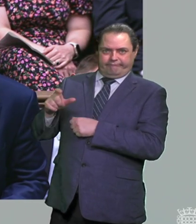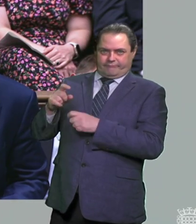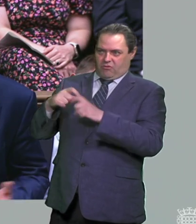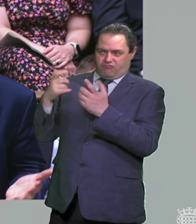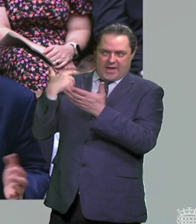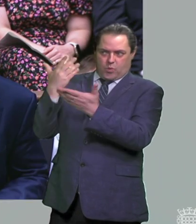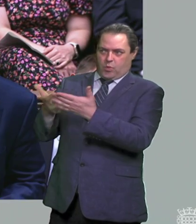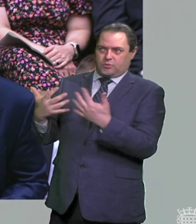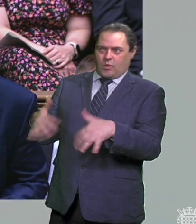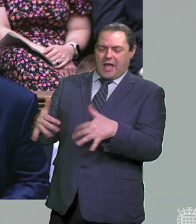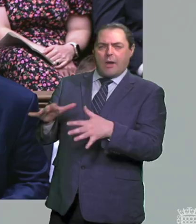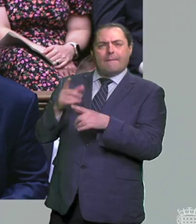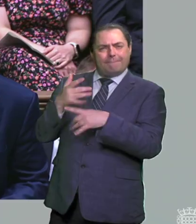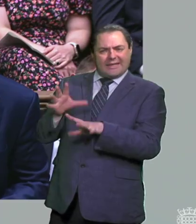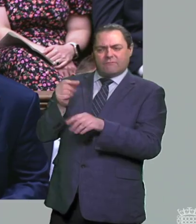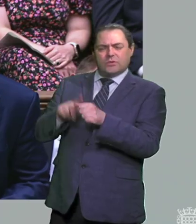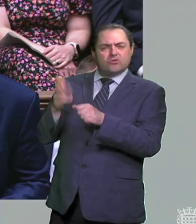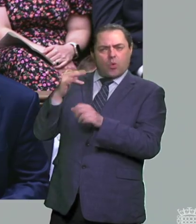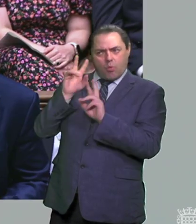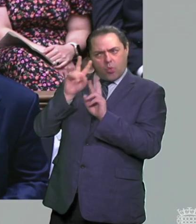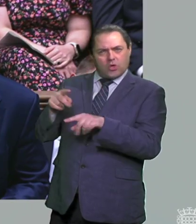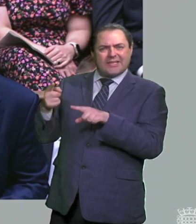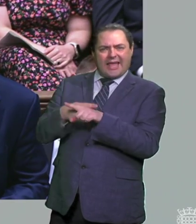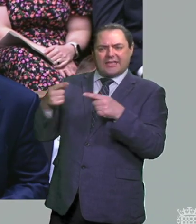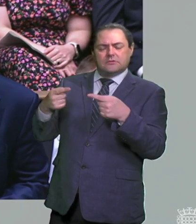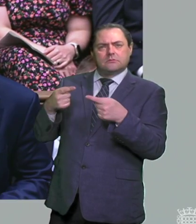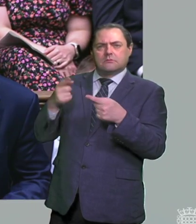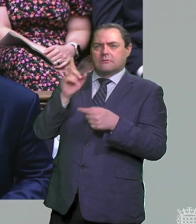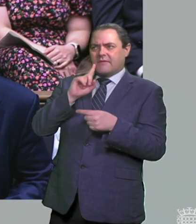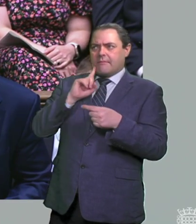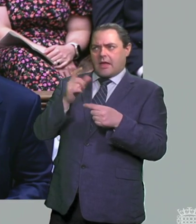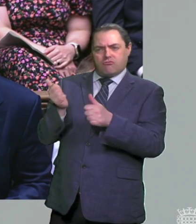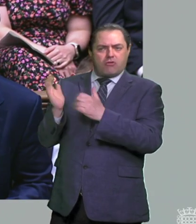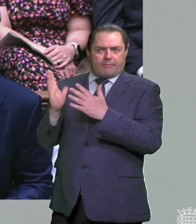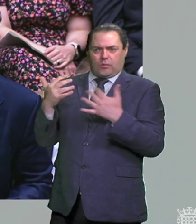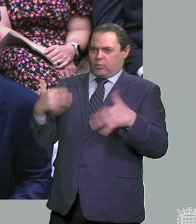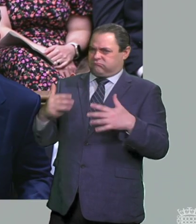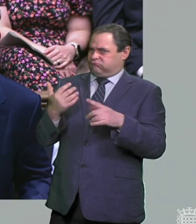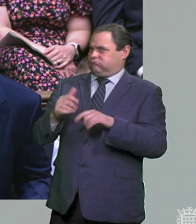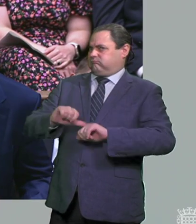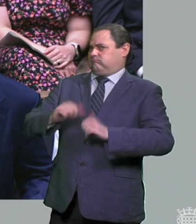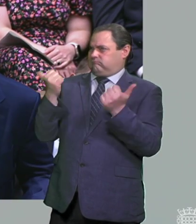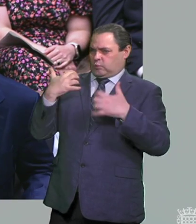A few years ago, I had the opportunity to watch the England female rugby team, and I was blown away.